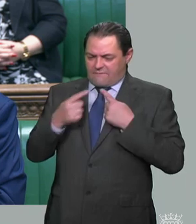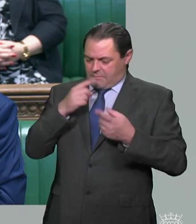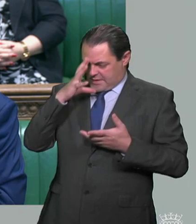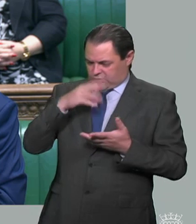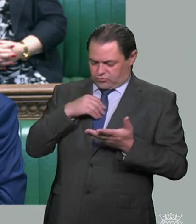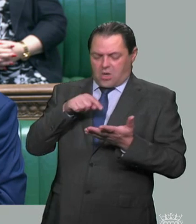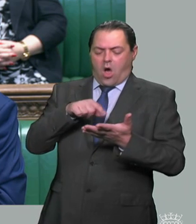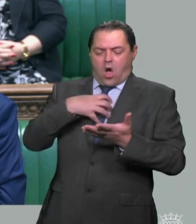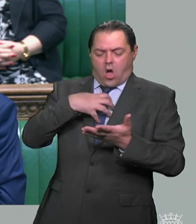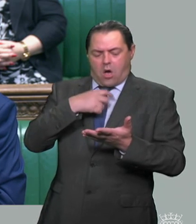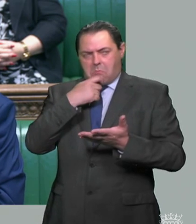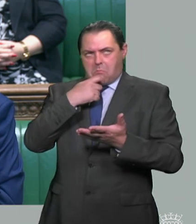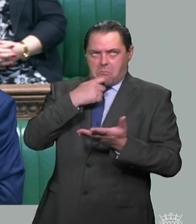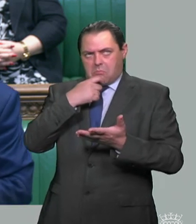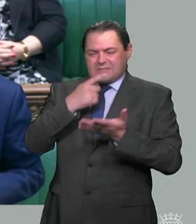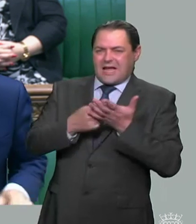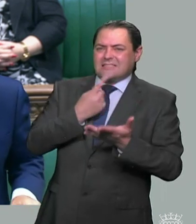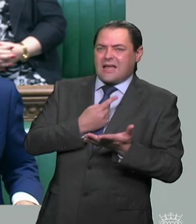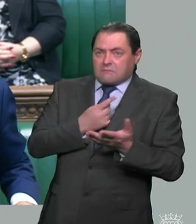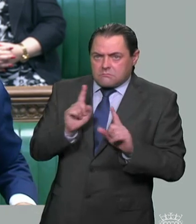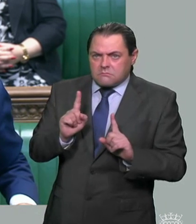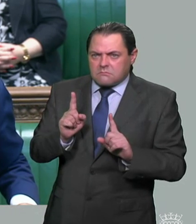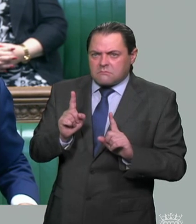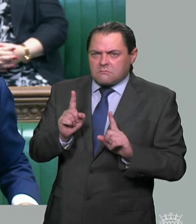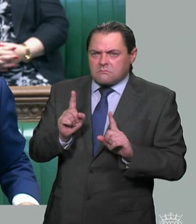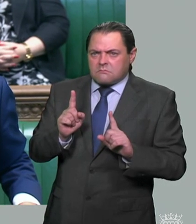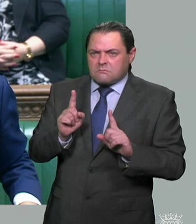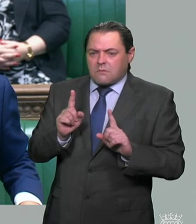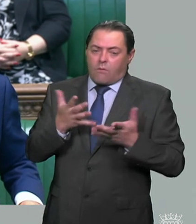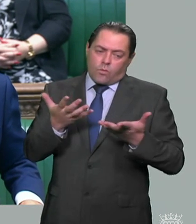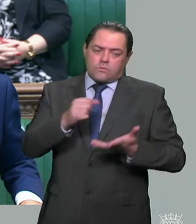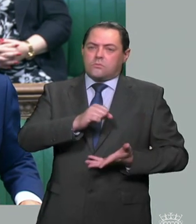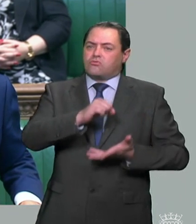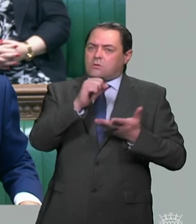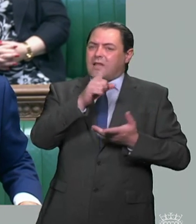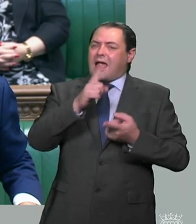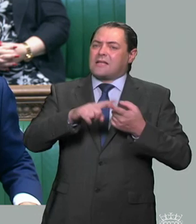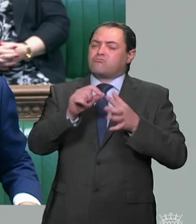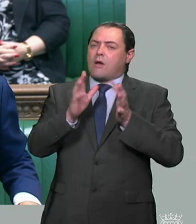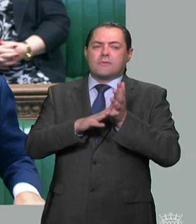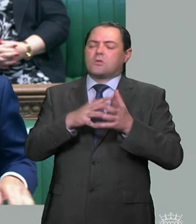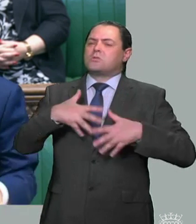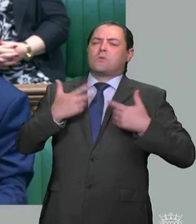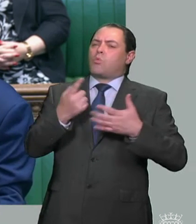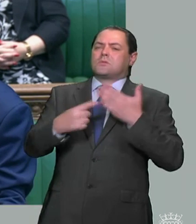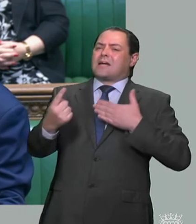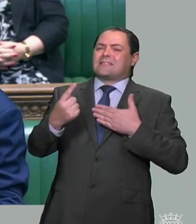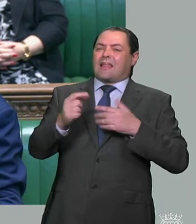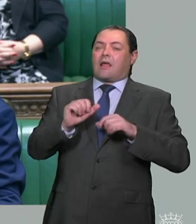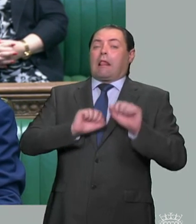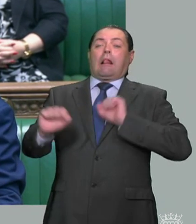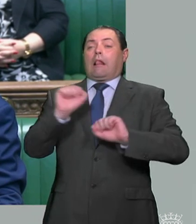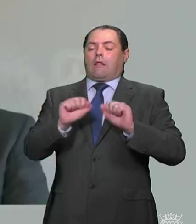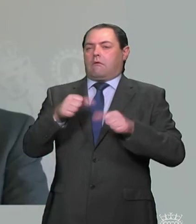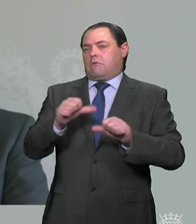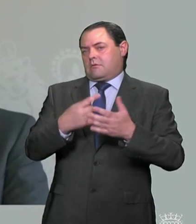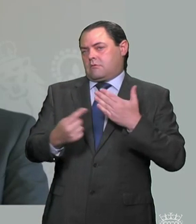Of course, the Prime Minister and the Chancellor spent the weekend trying to dodge isolation altogether.